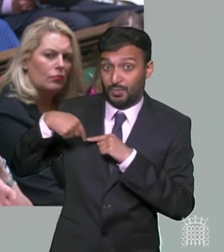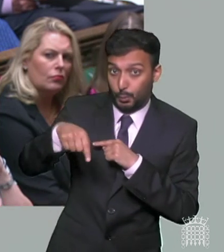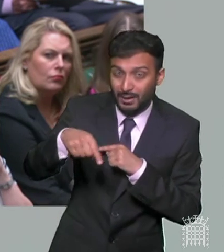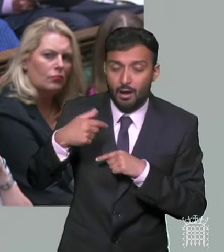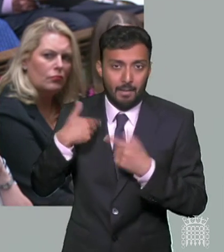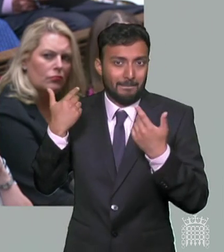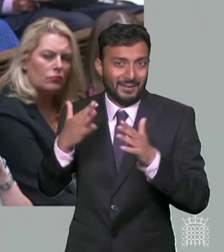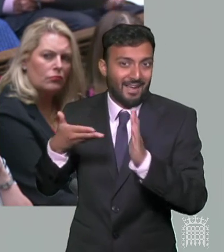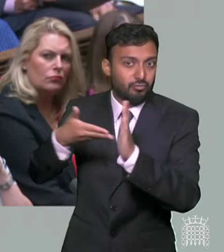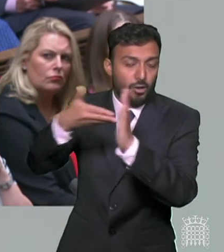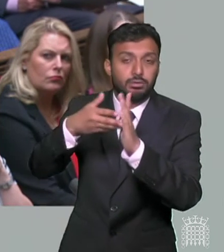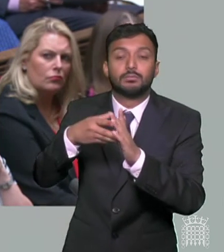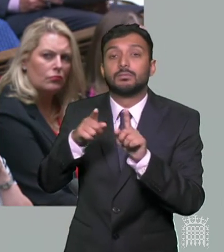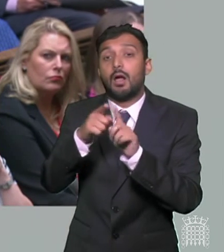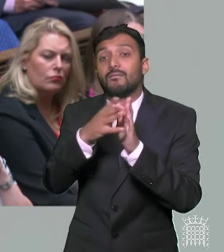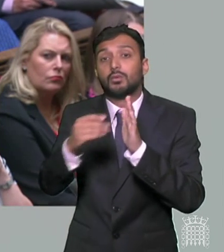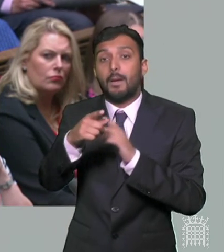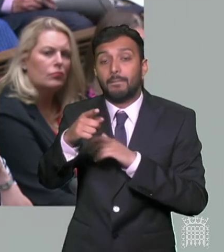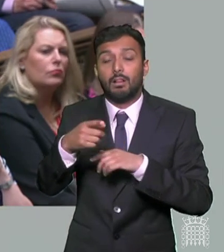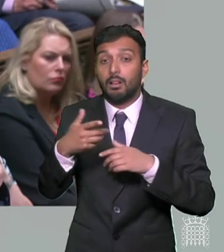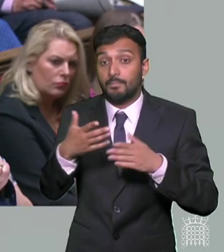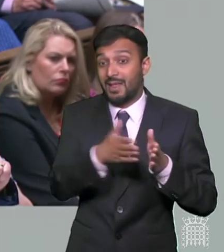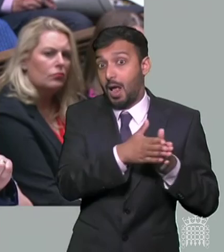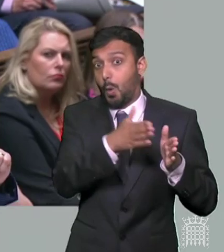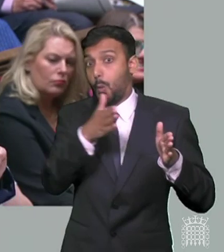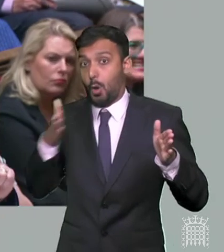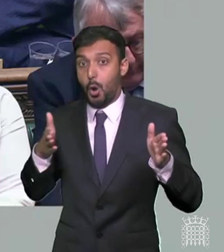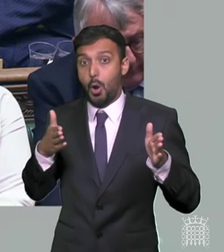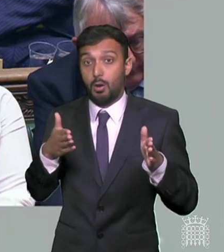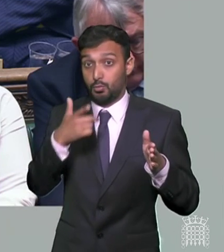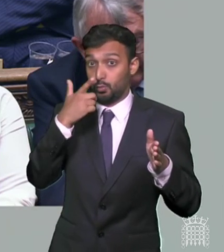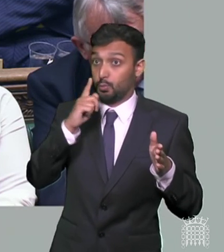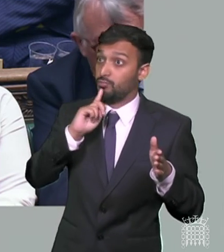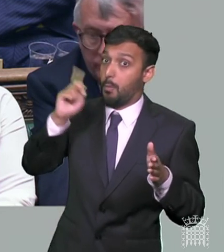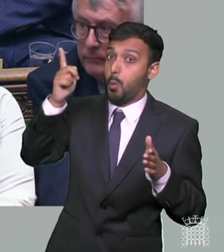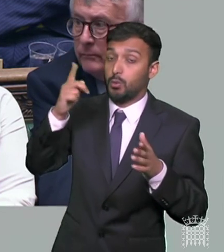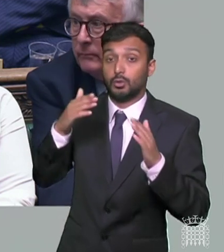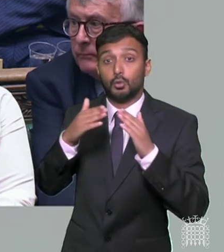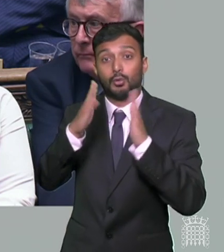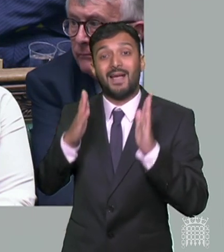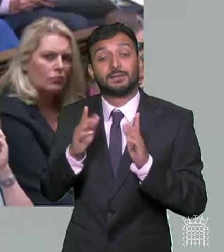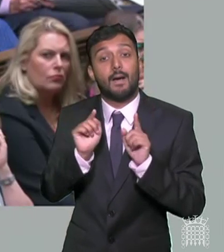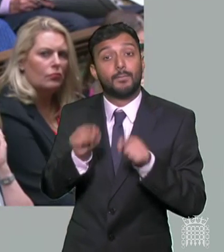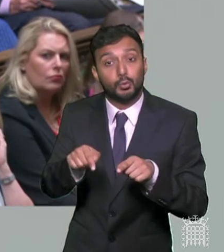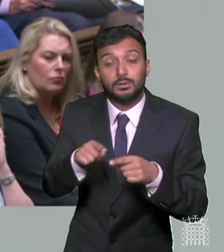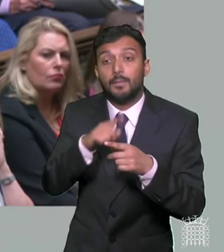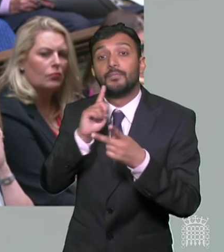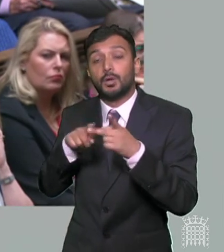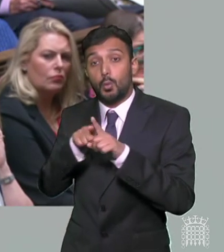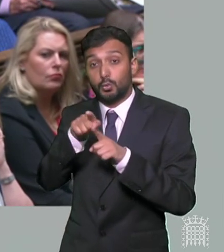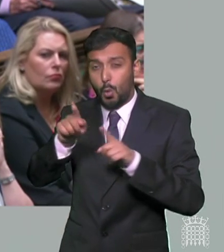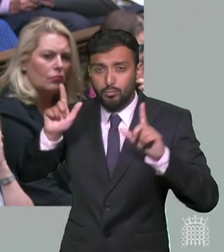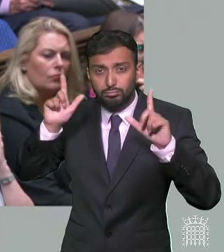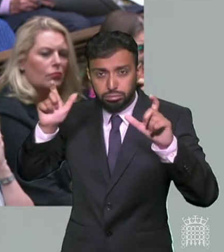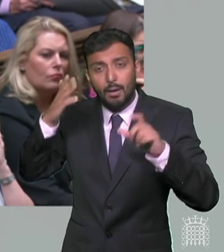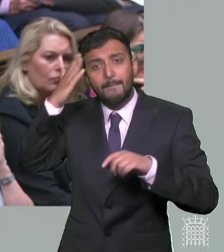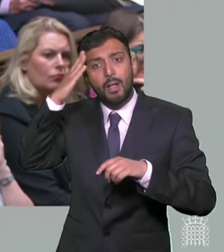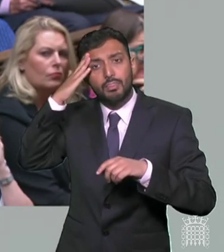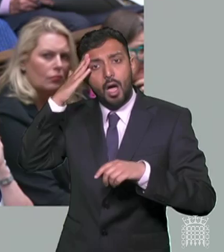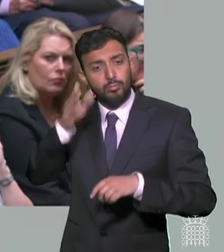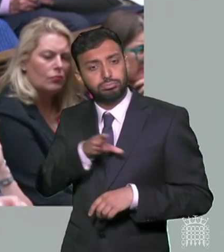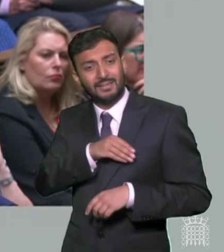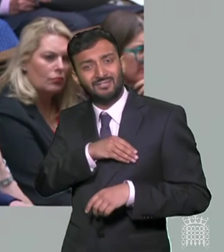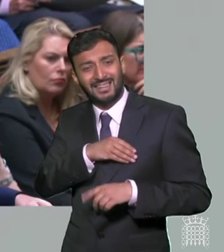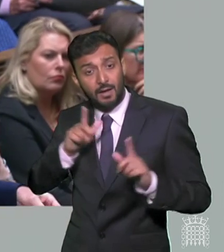For example, we have: extended the time limit for reporting domestic abuse; and criminalised taking photos of a mother breastfeeding without consent.